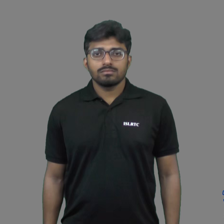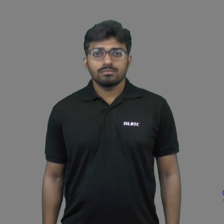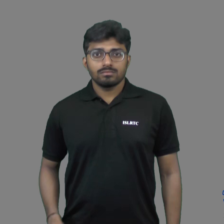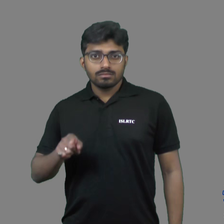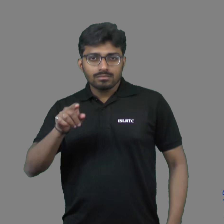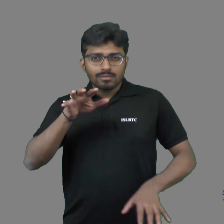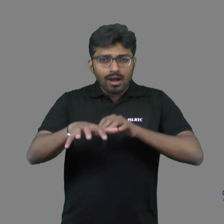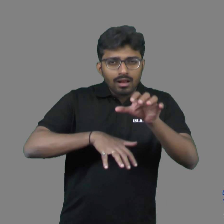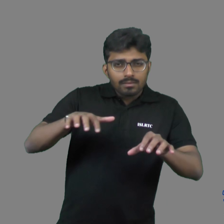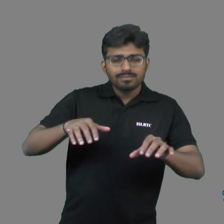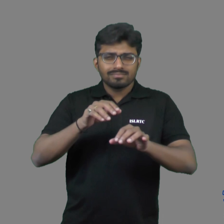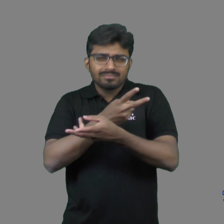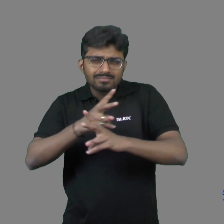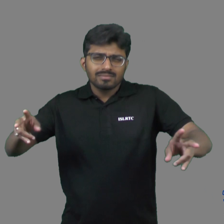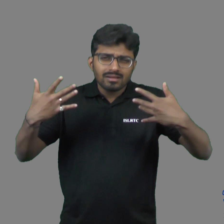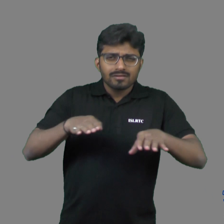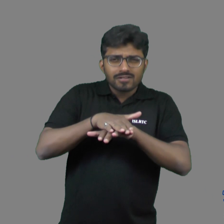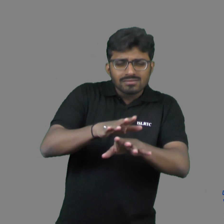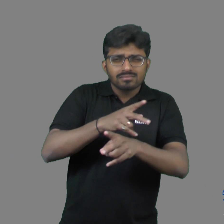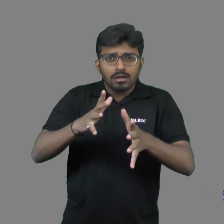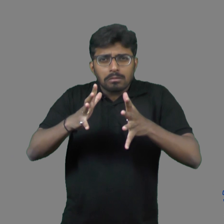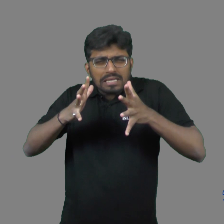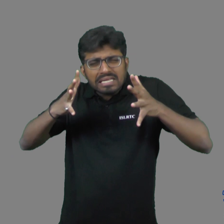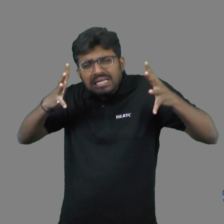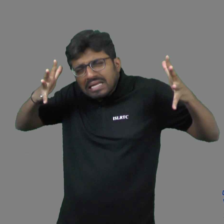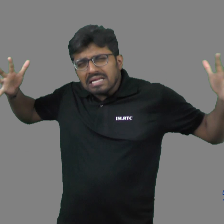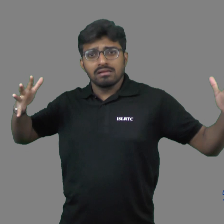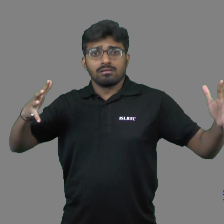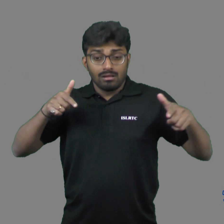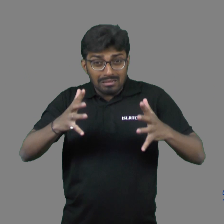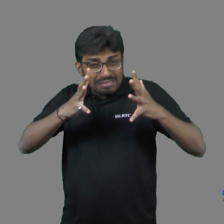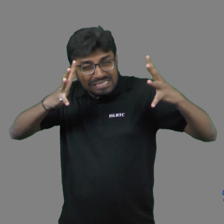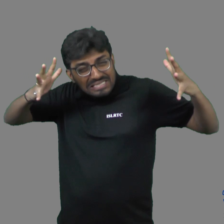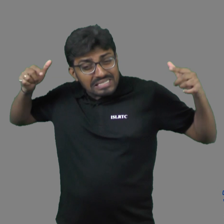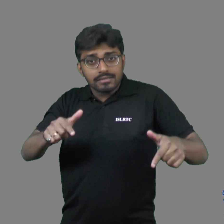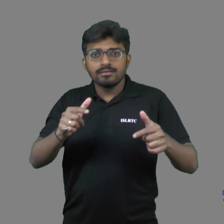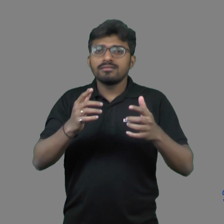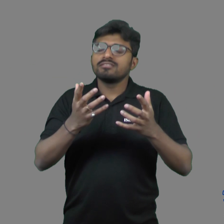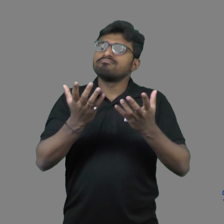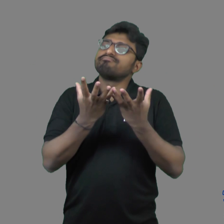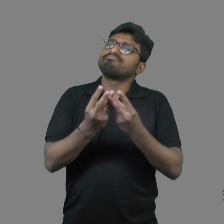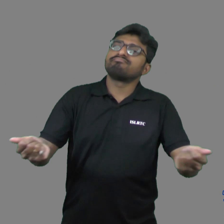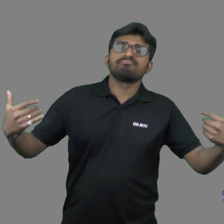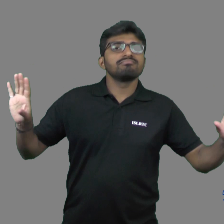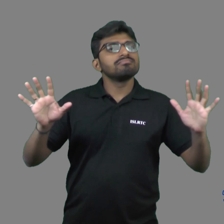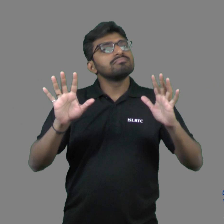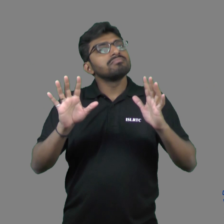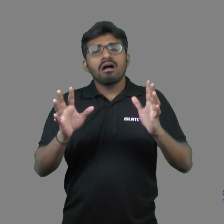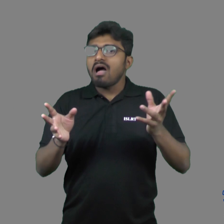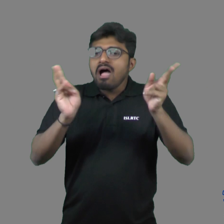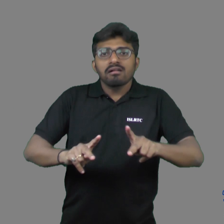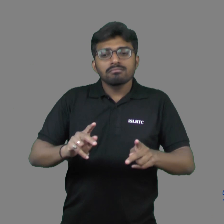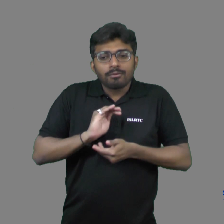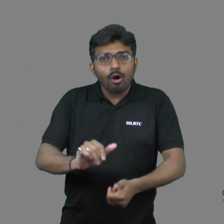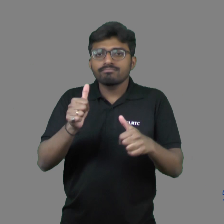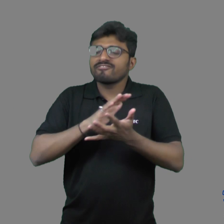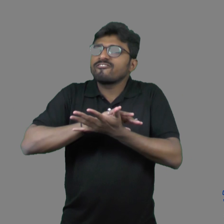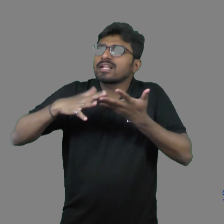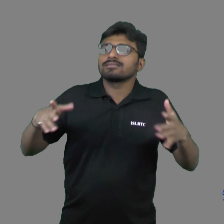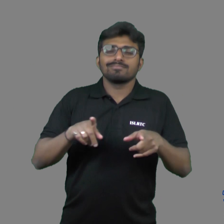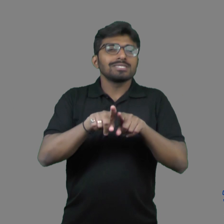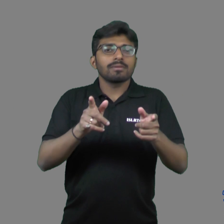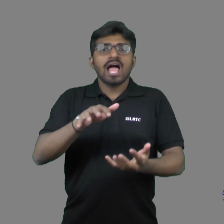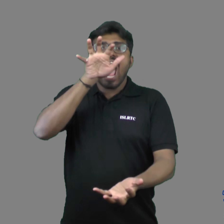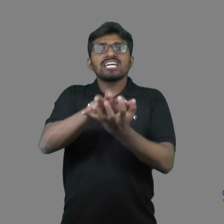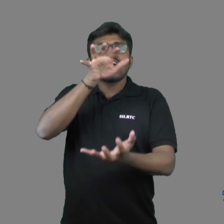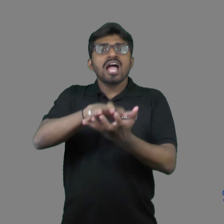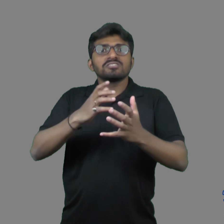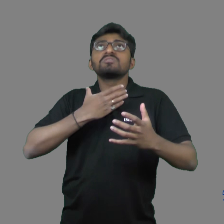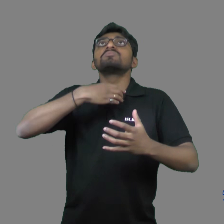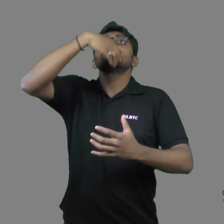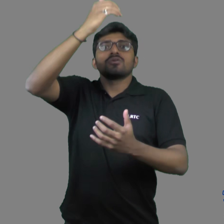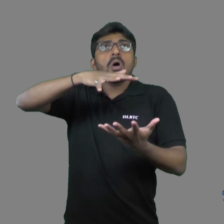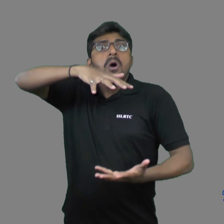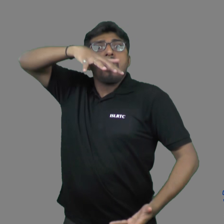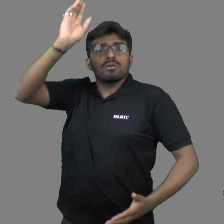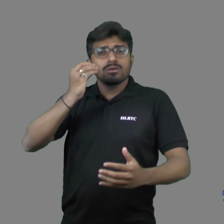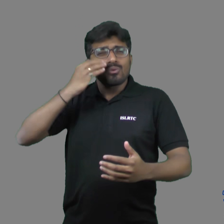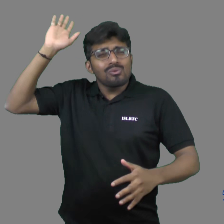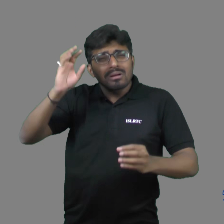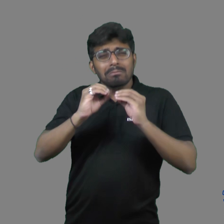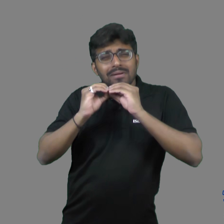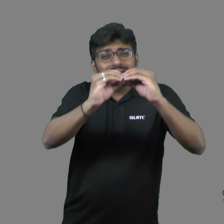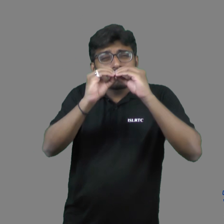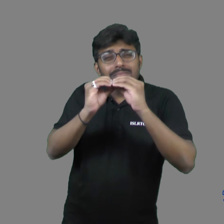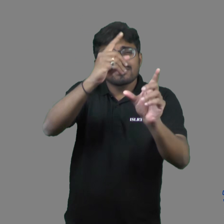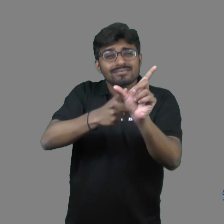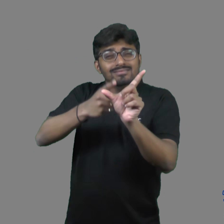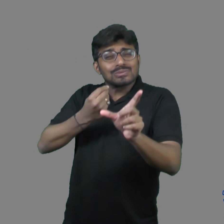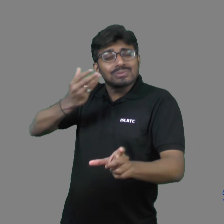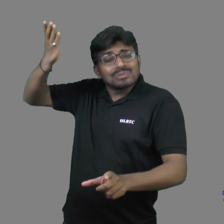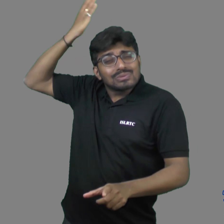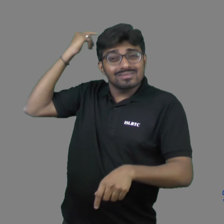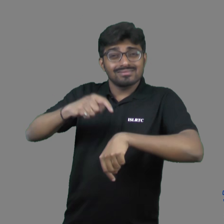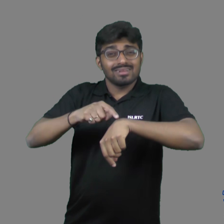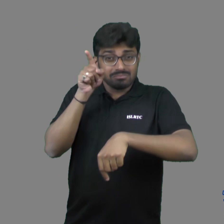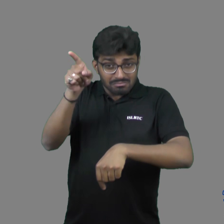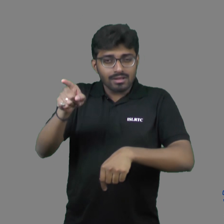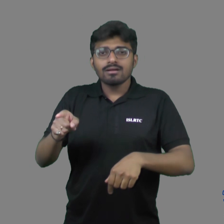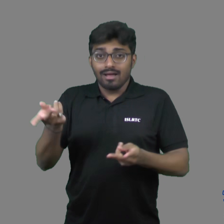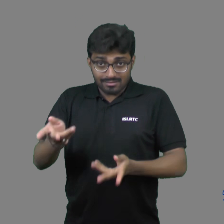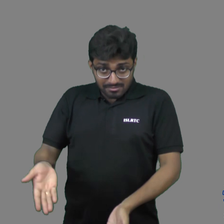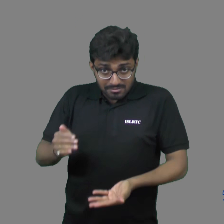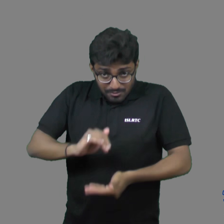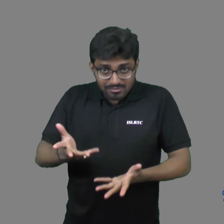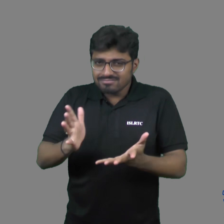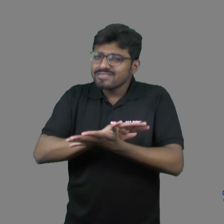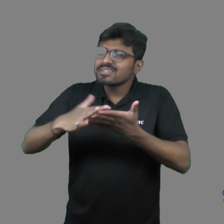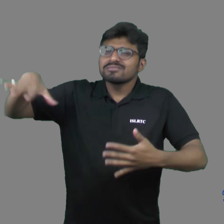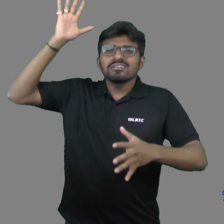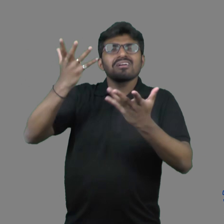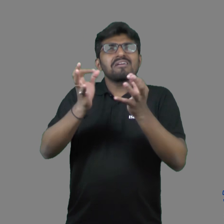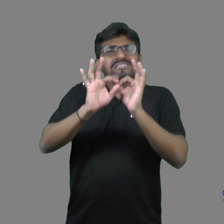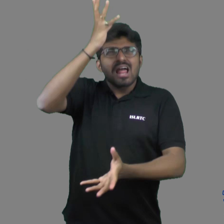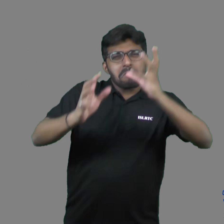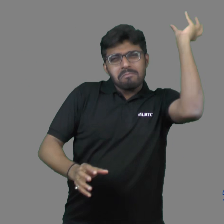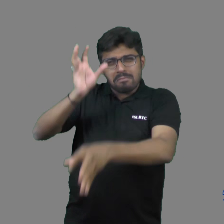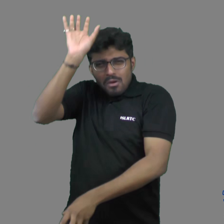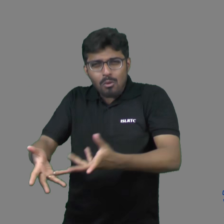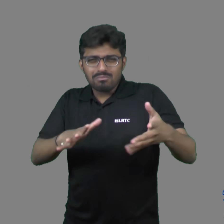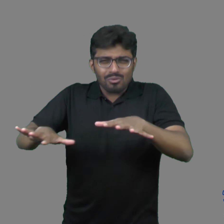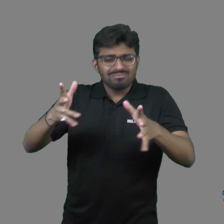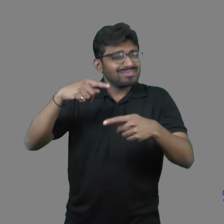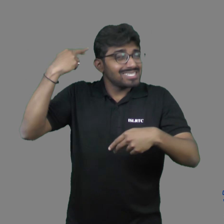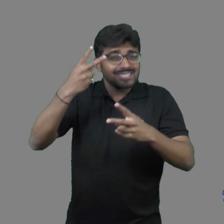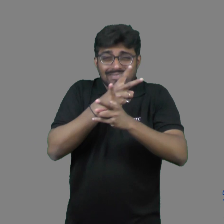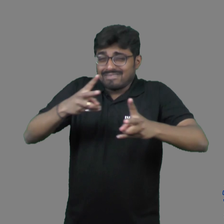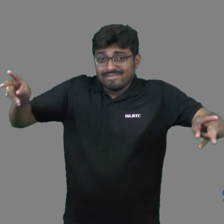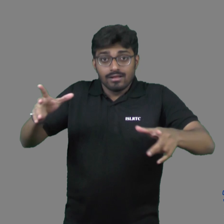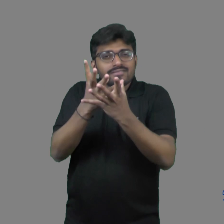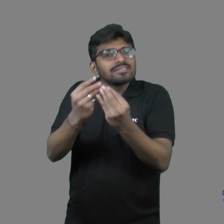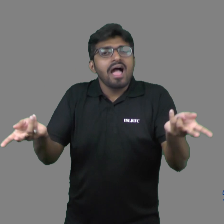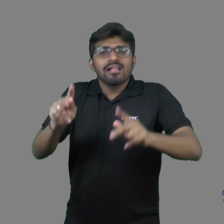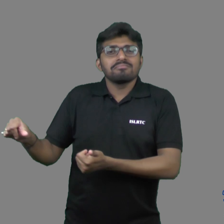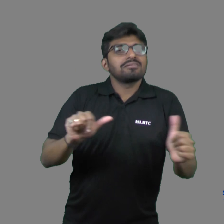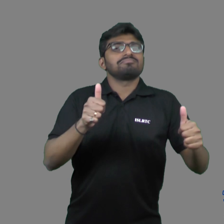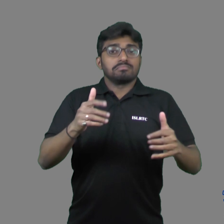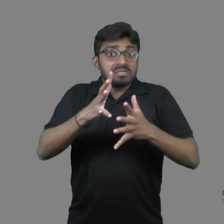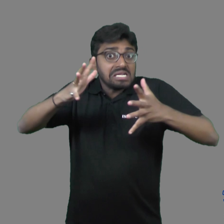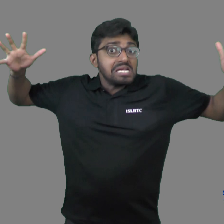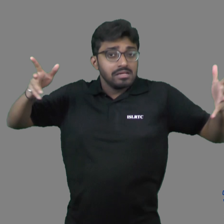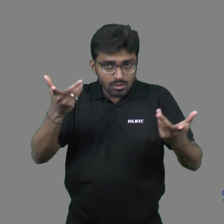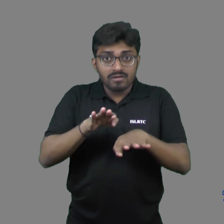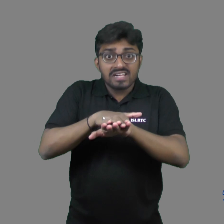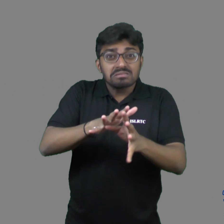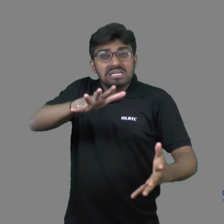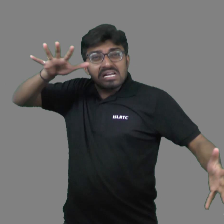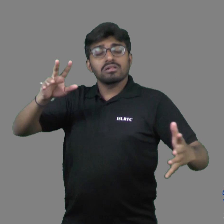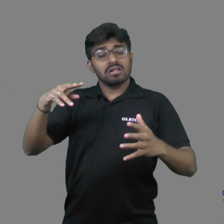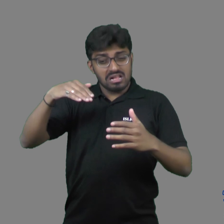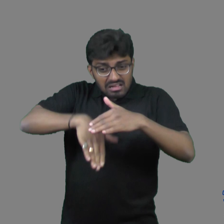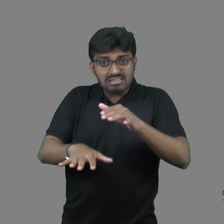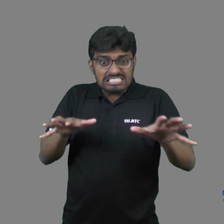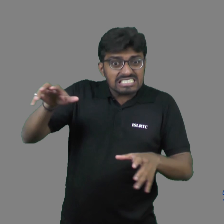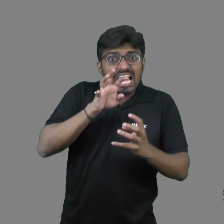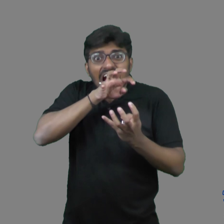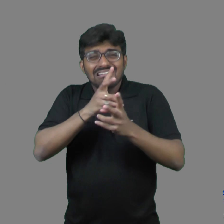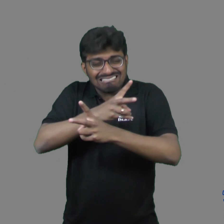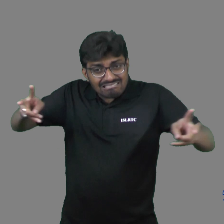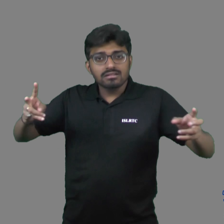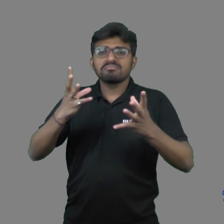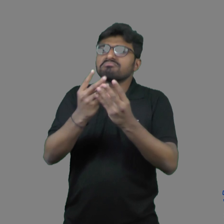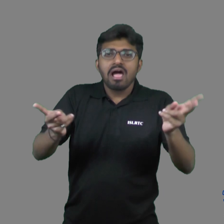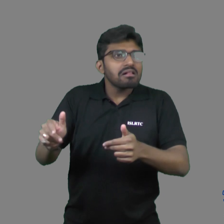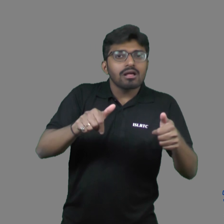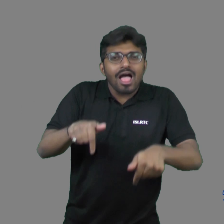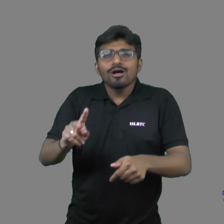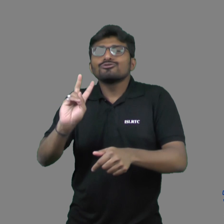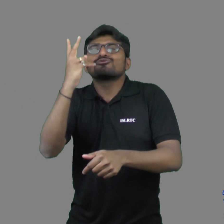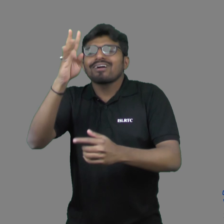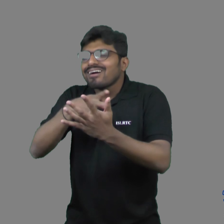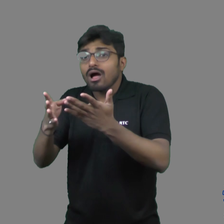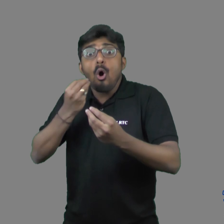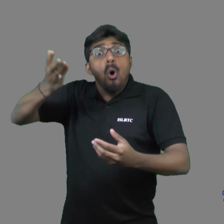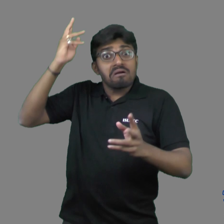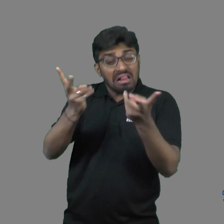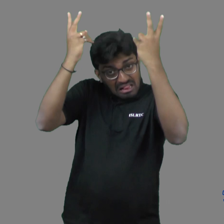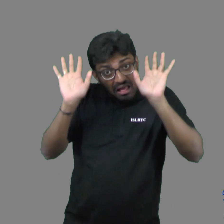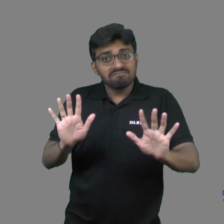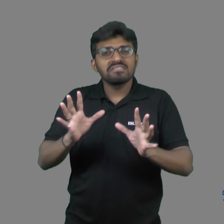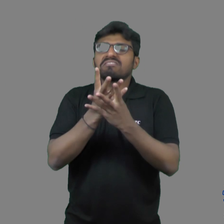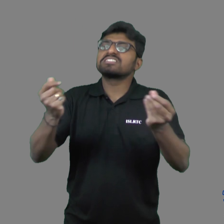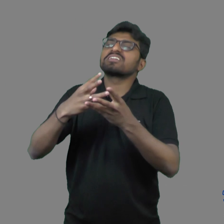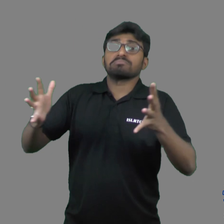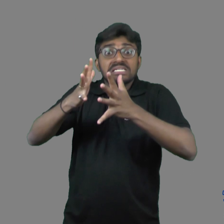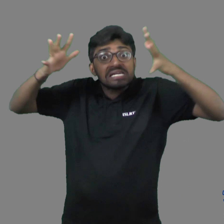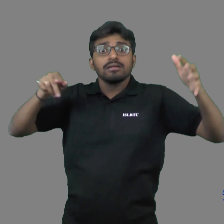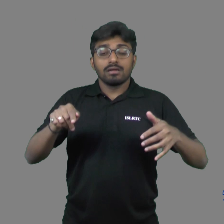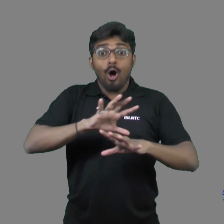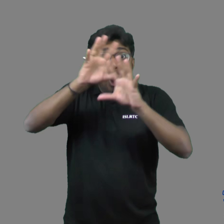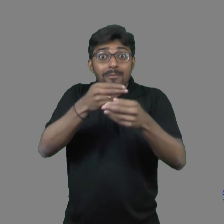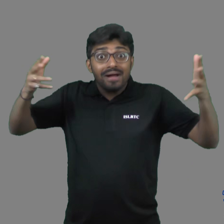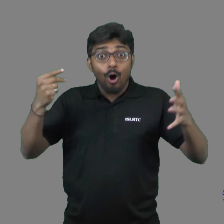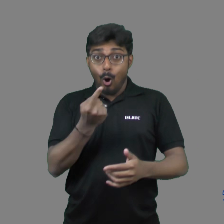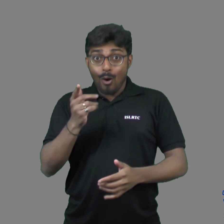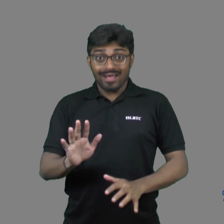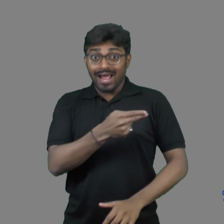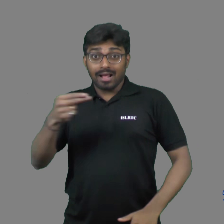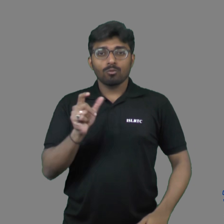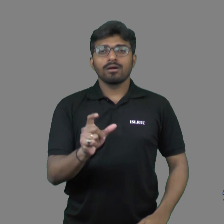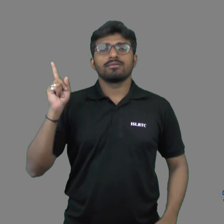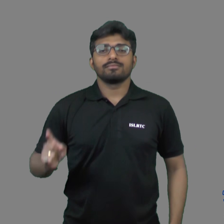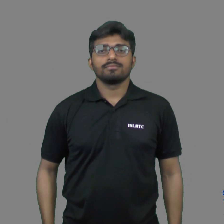Extinction Event